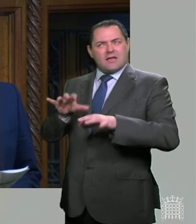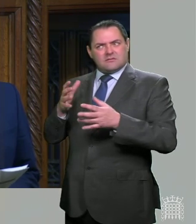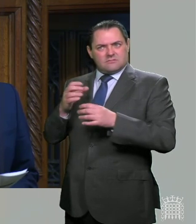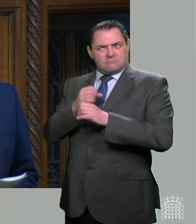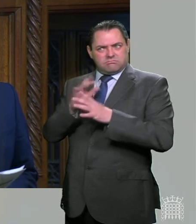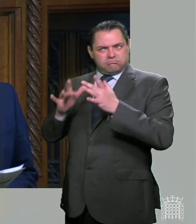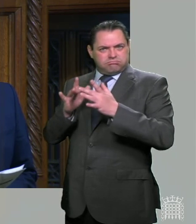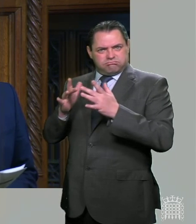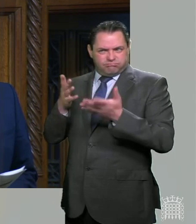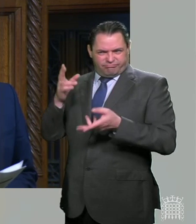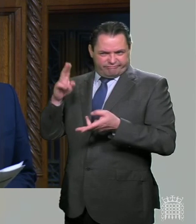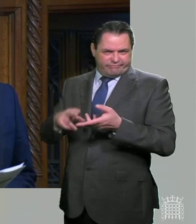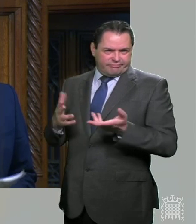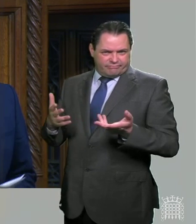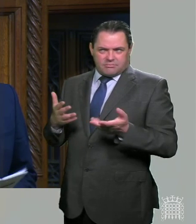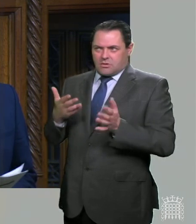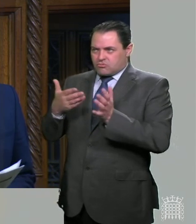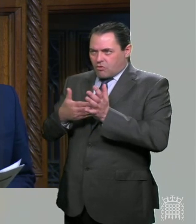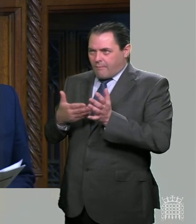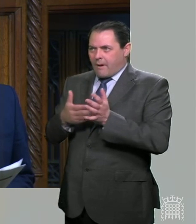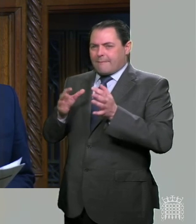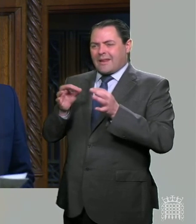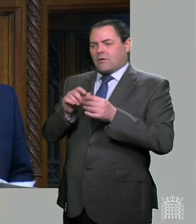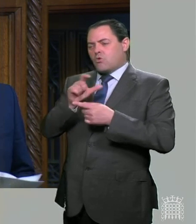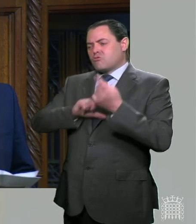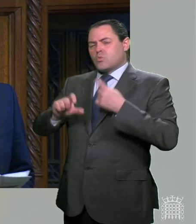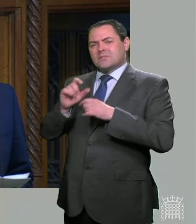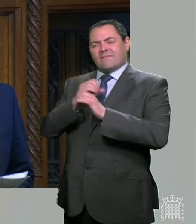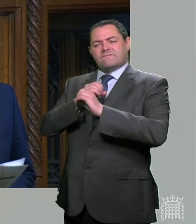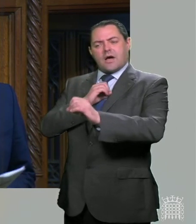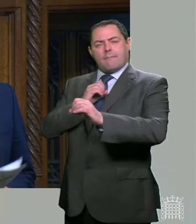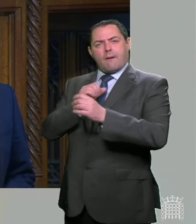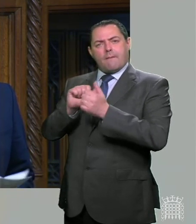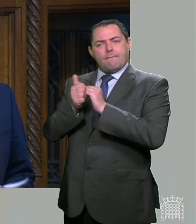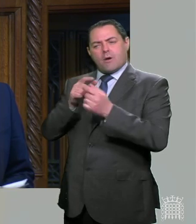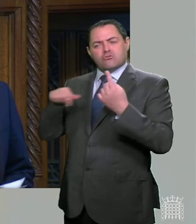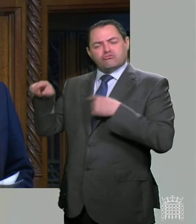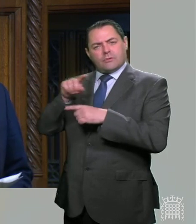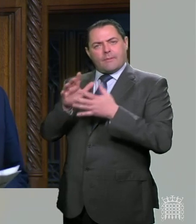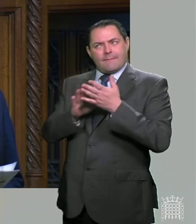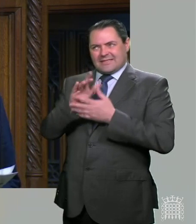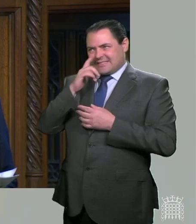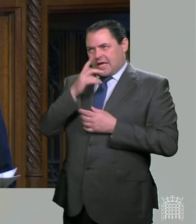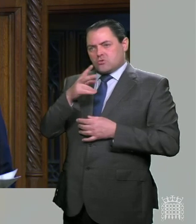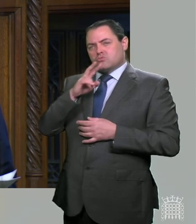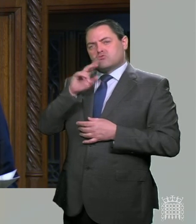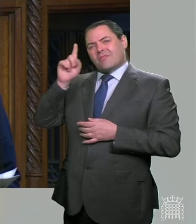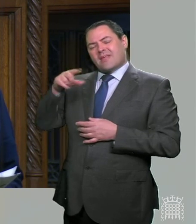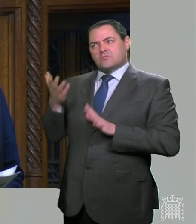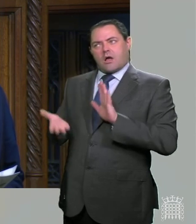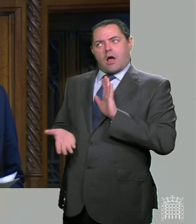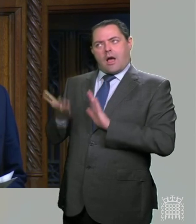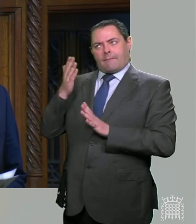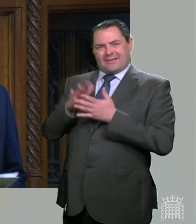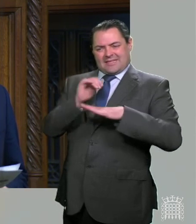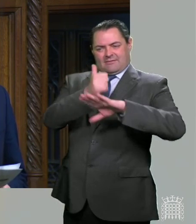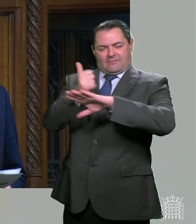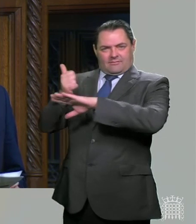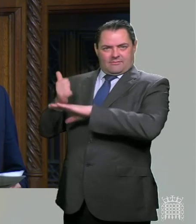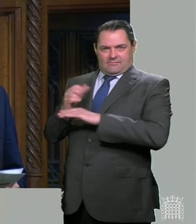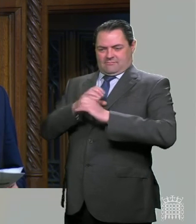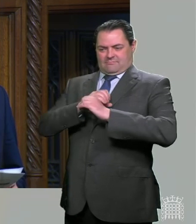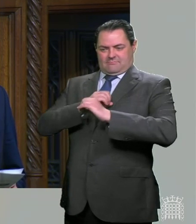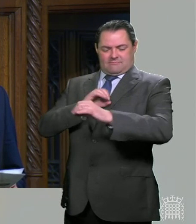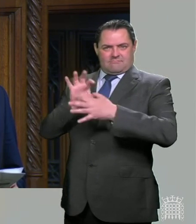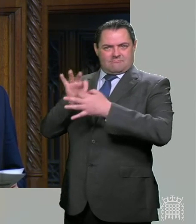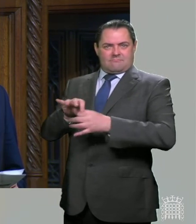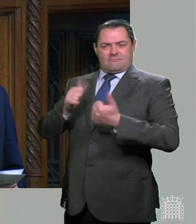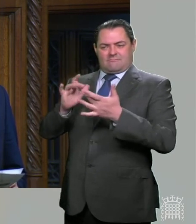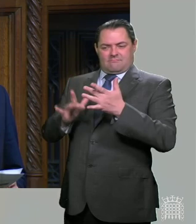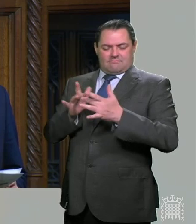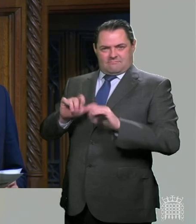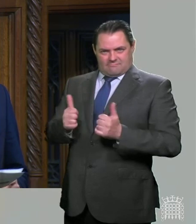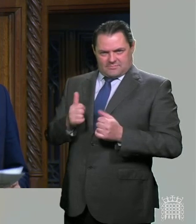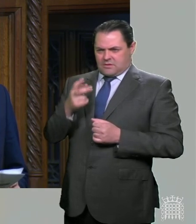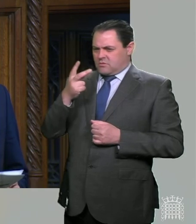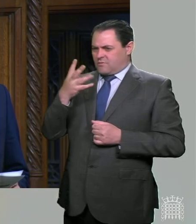Top-up gigabit vouchers, provided via community fibre partnerships, have the potential to raise much of the £200,000 needed to address the situation, but there is a 24% shortfall.